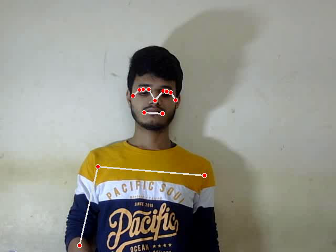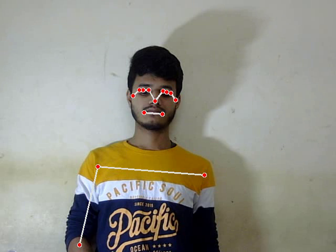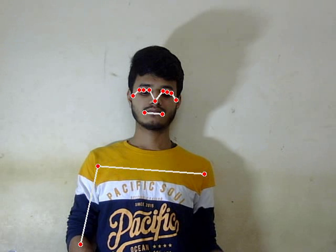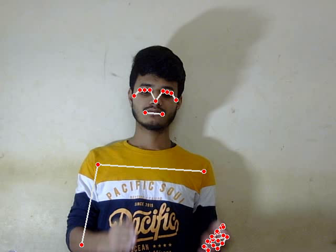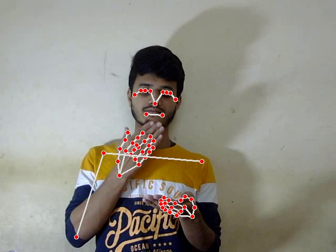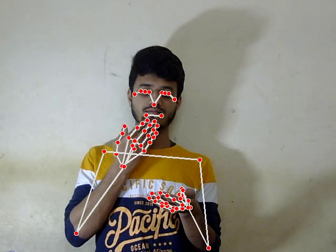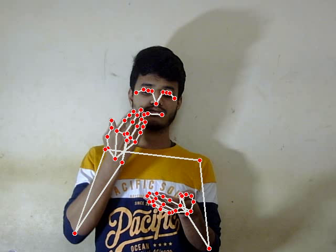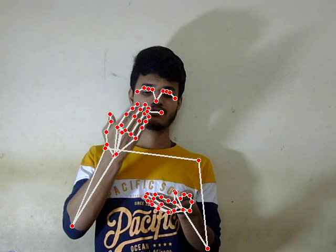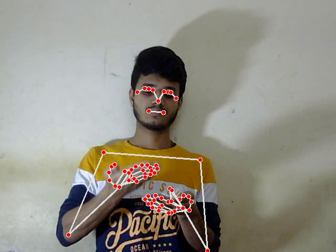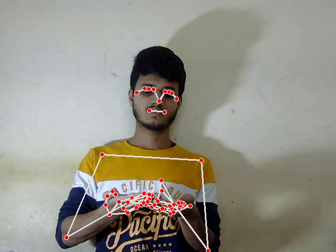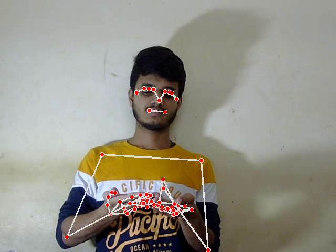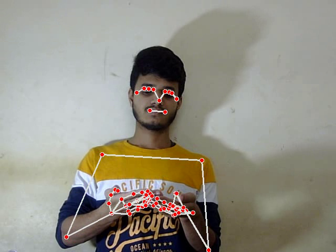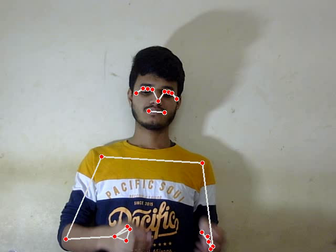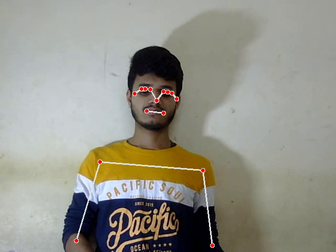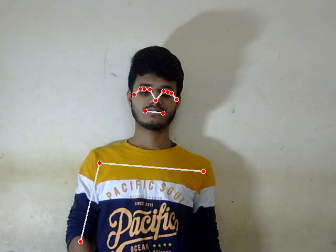good